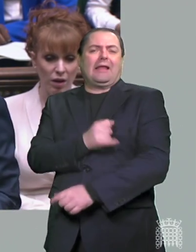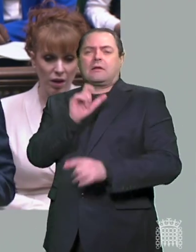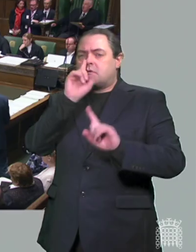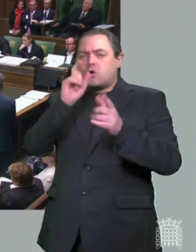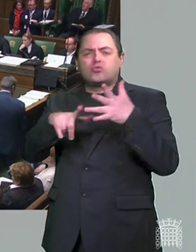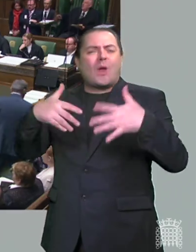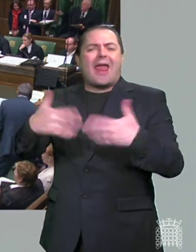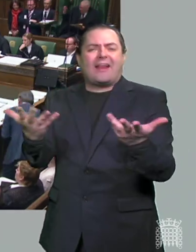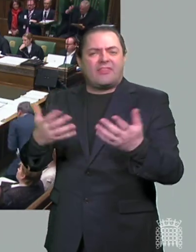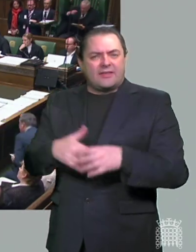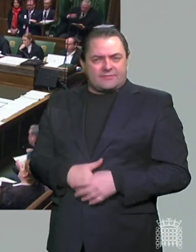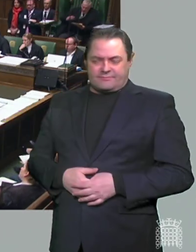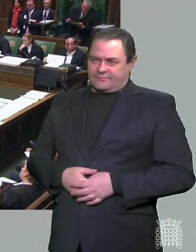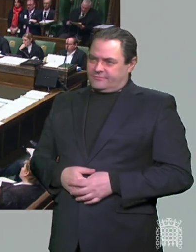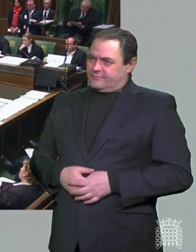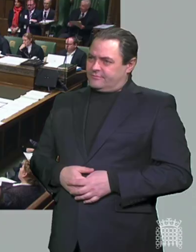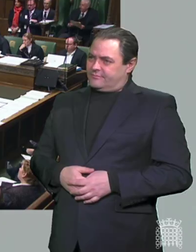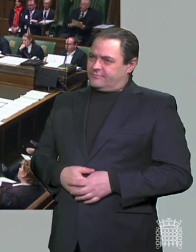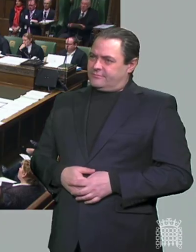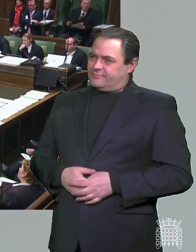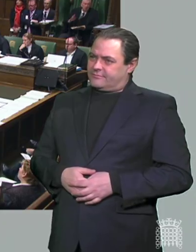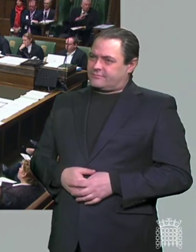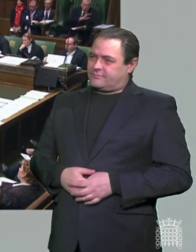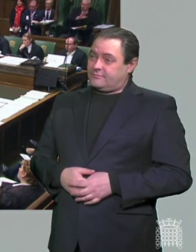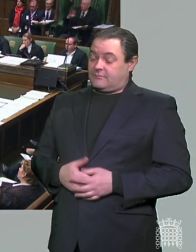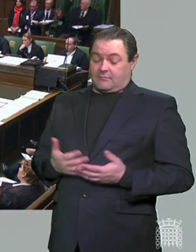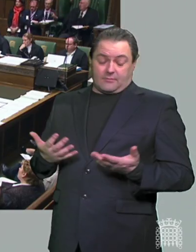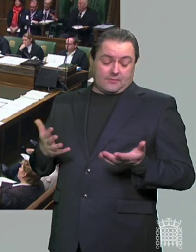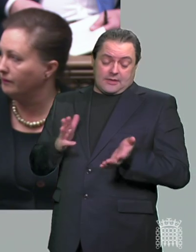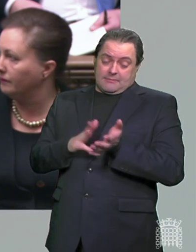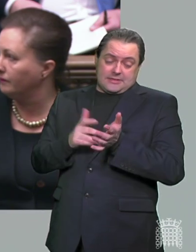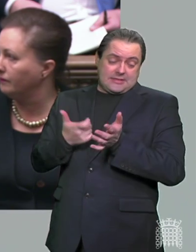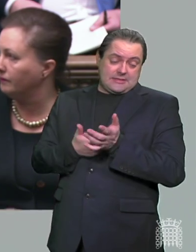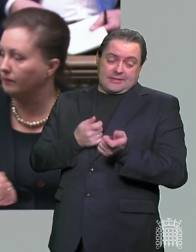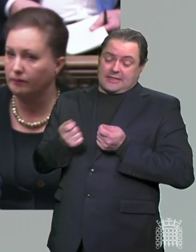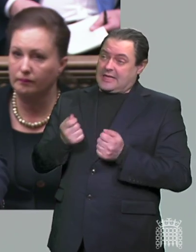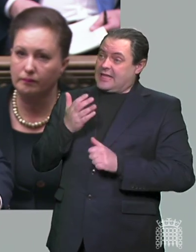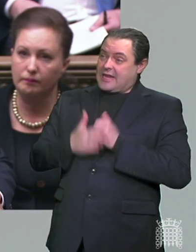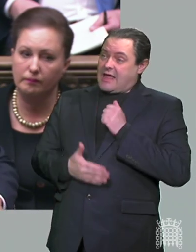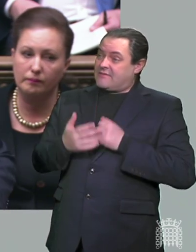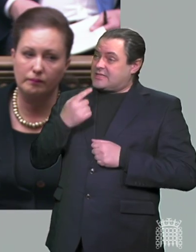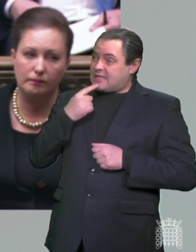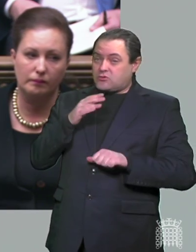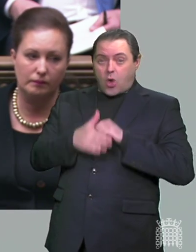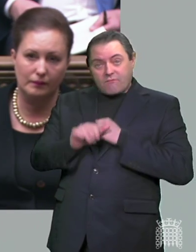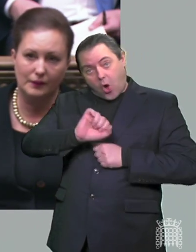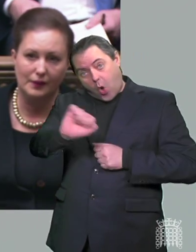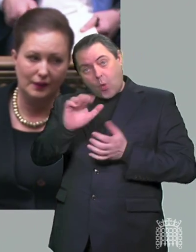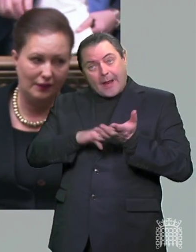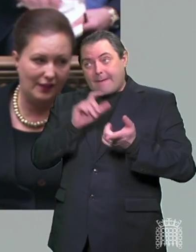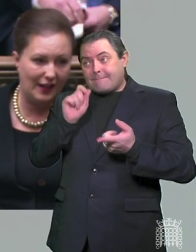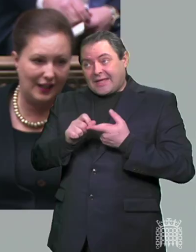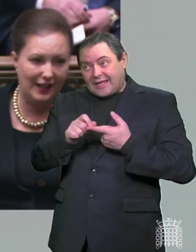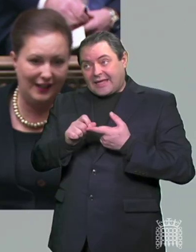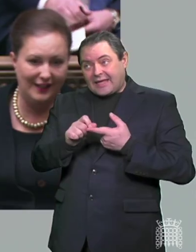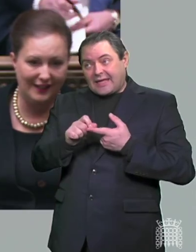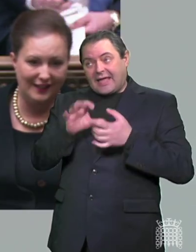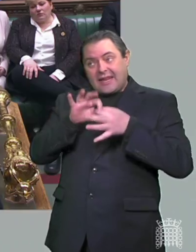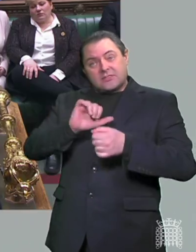I notice that the right honourable and learned Gentleman did not say anything about how one of his own MPs describes being in his party.